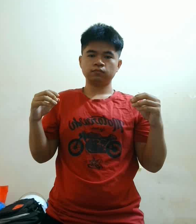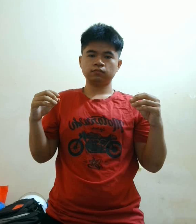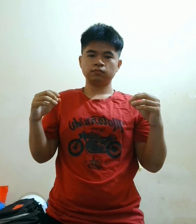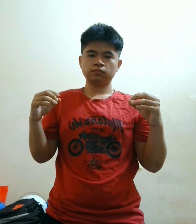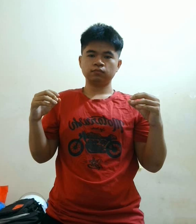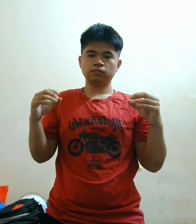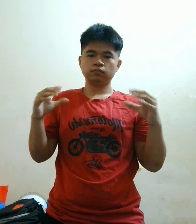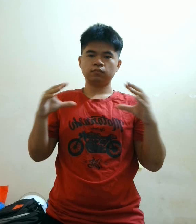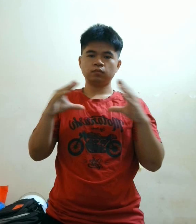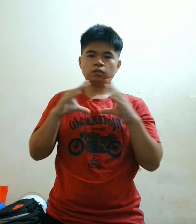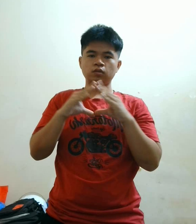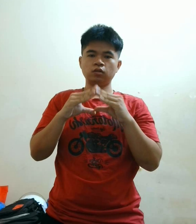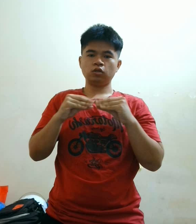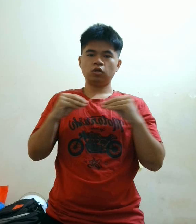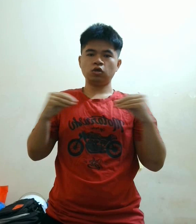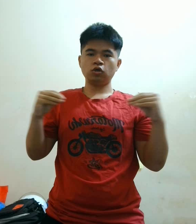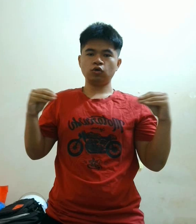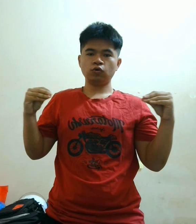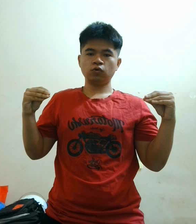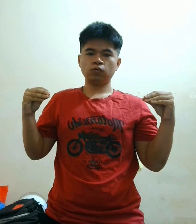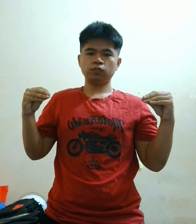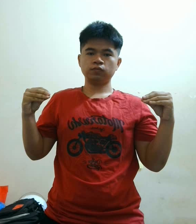nhieu